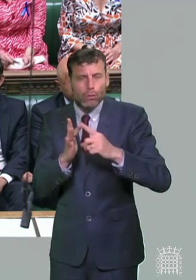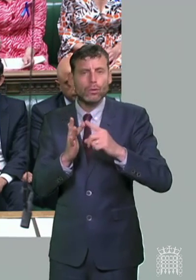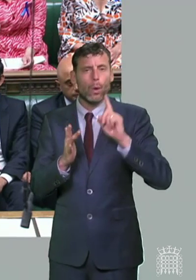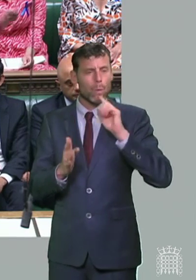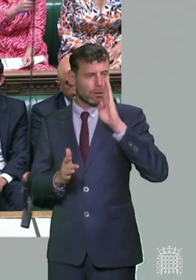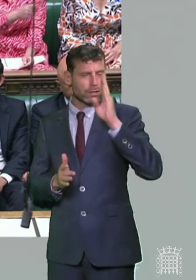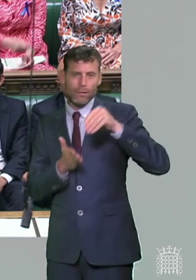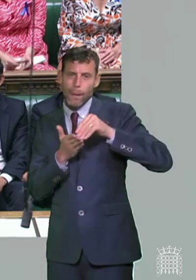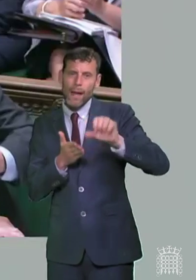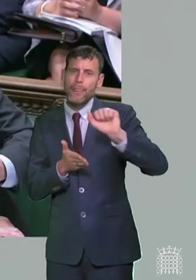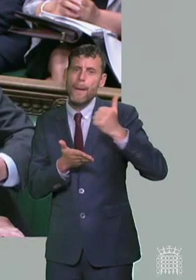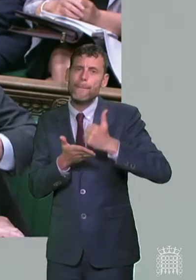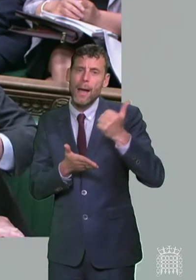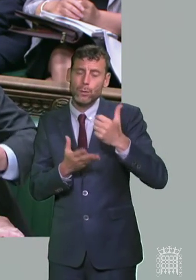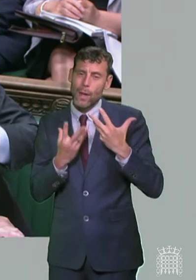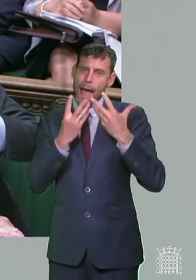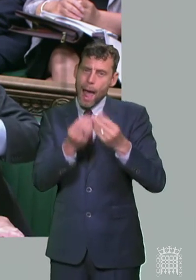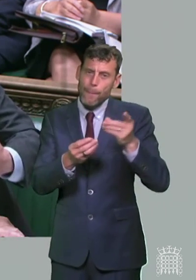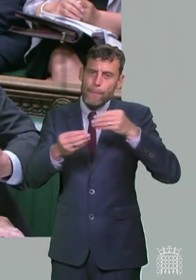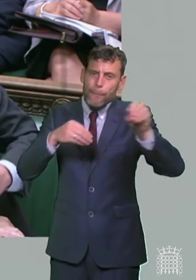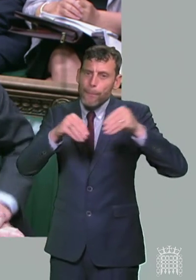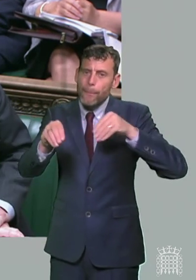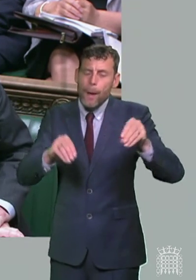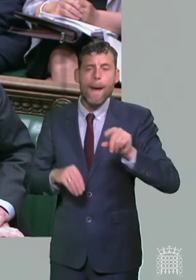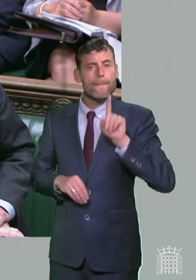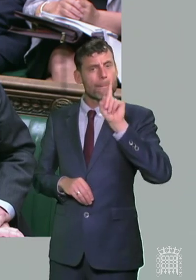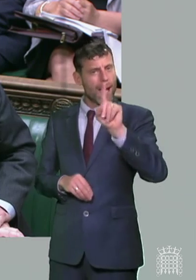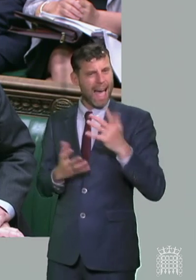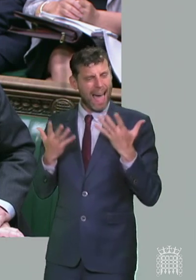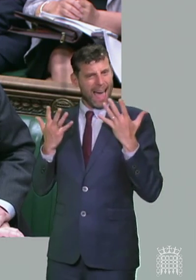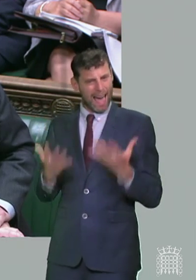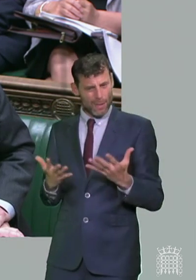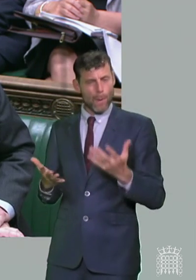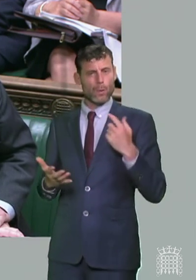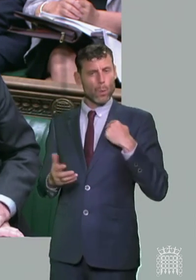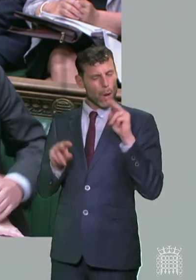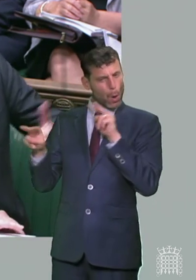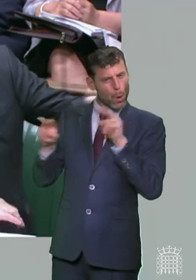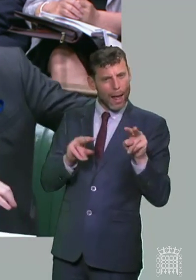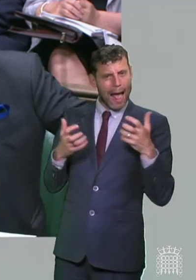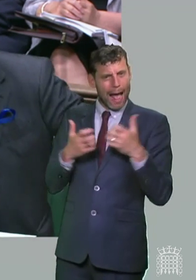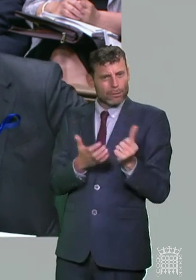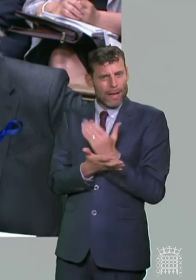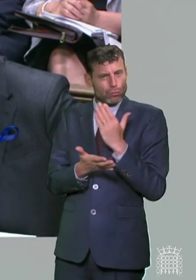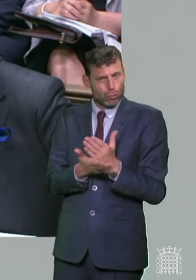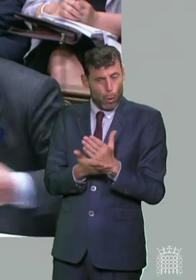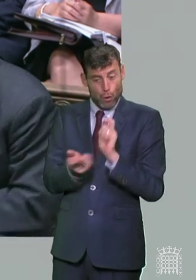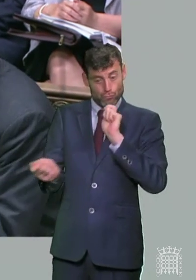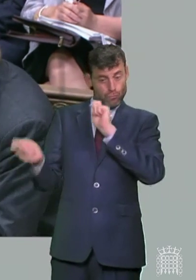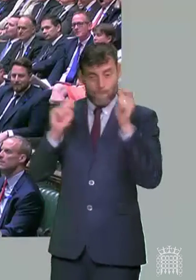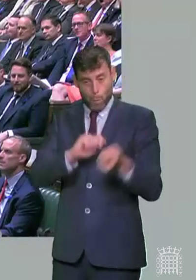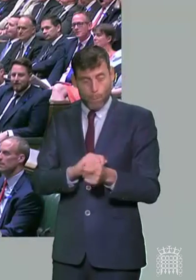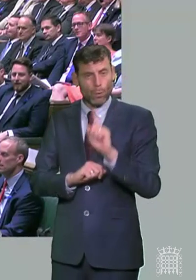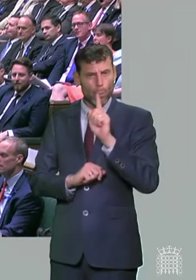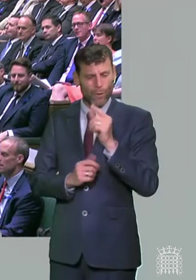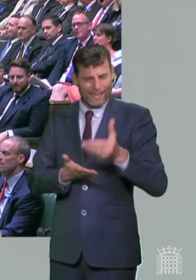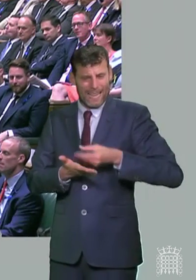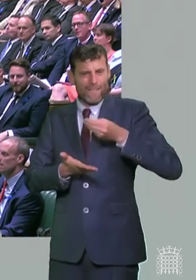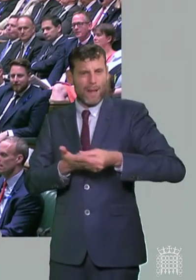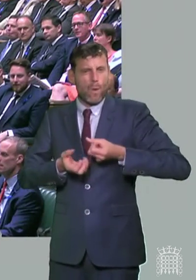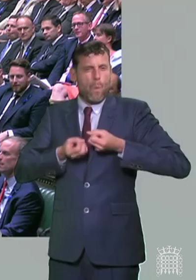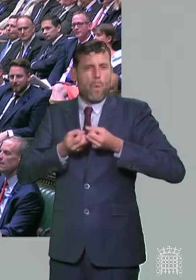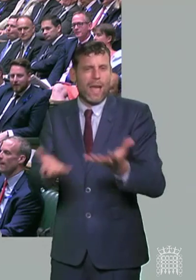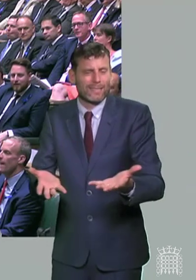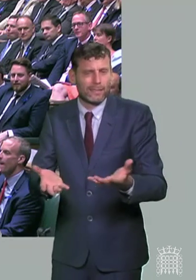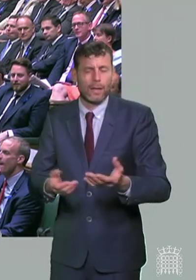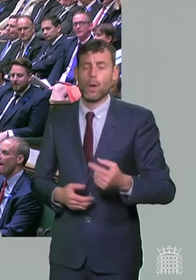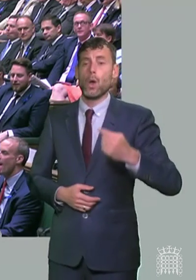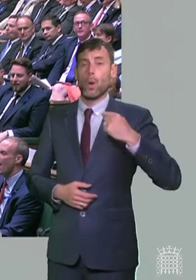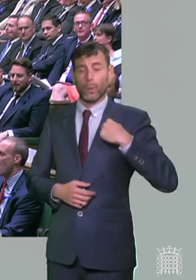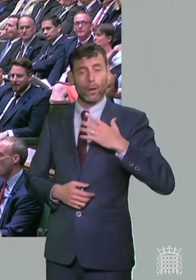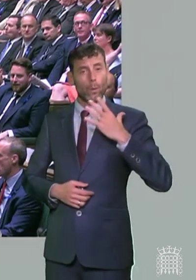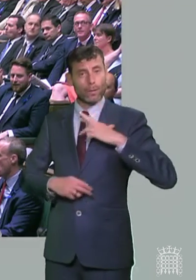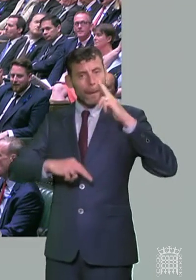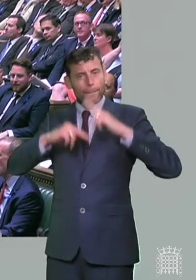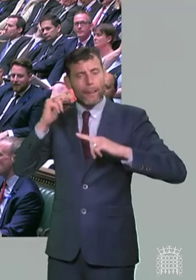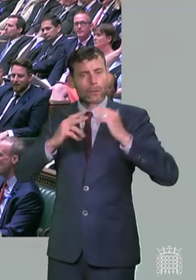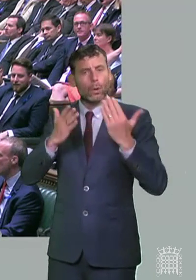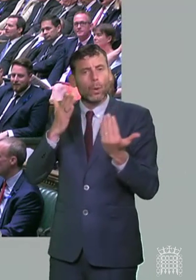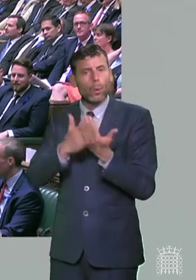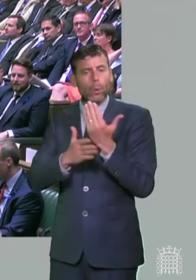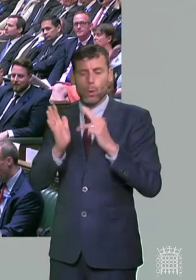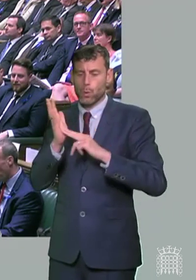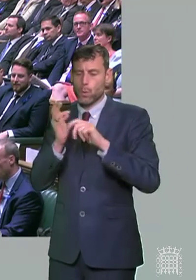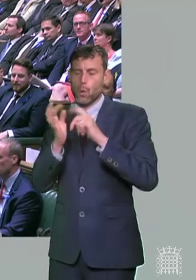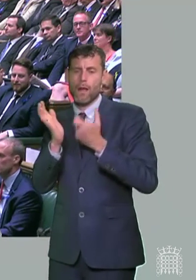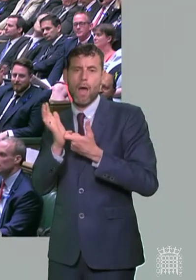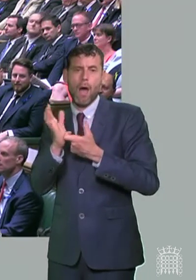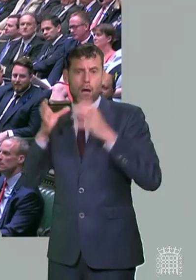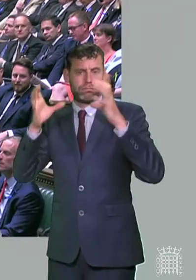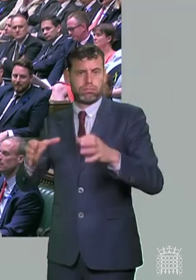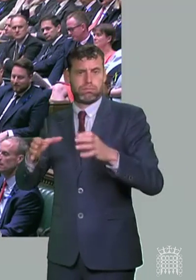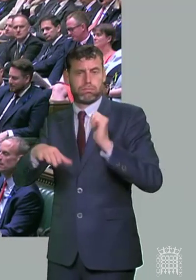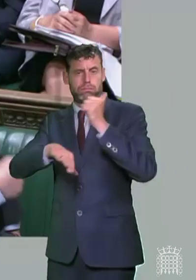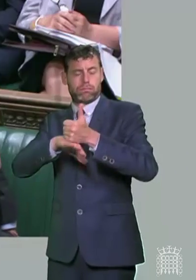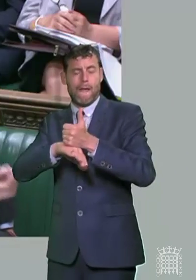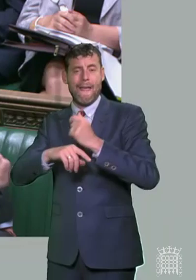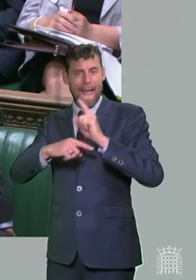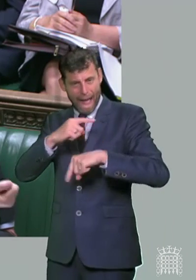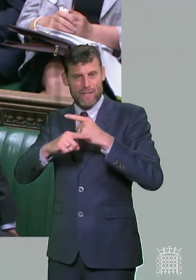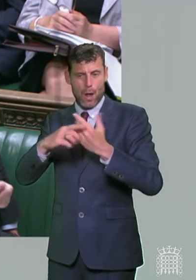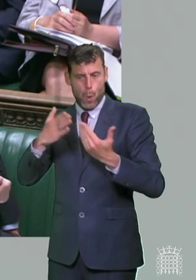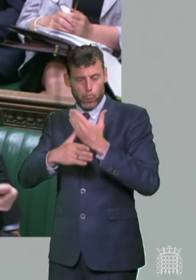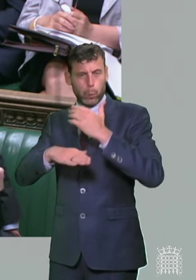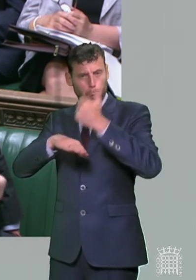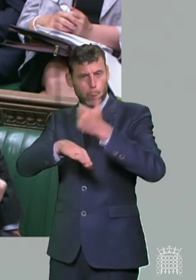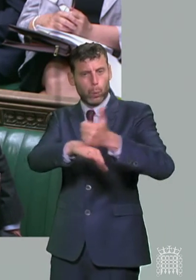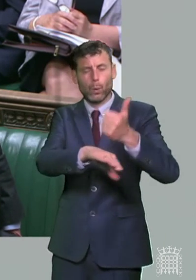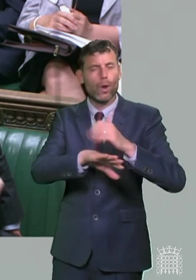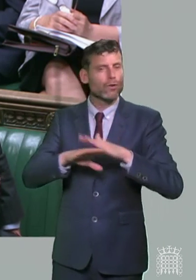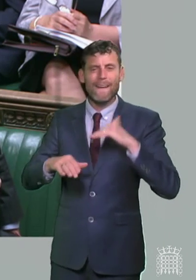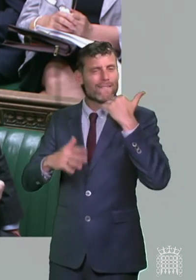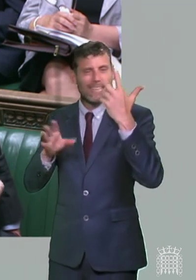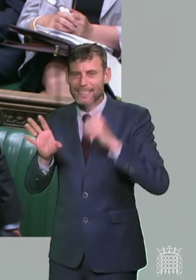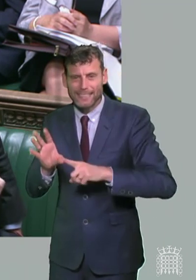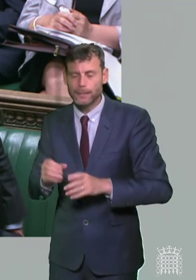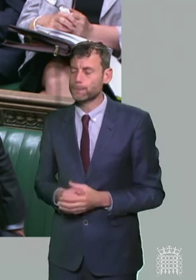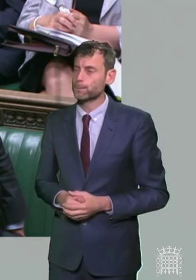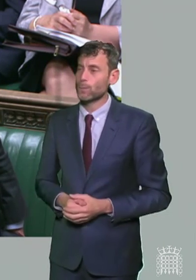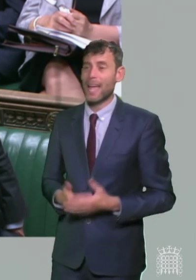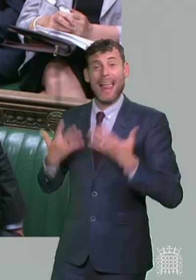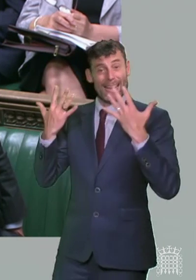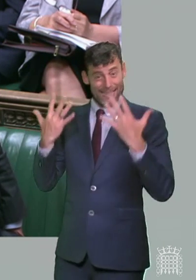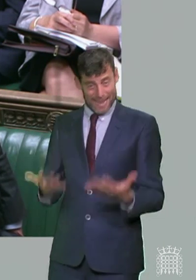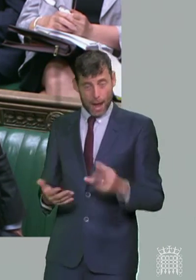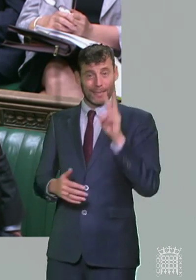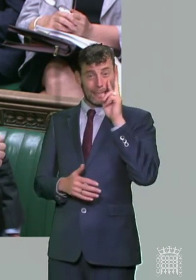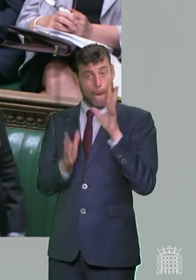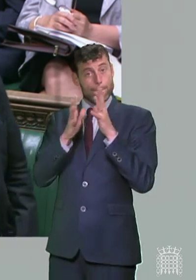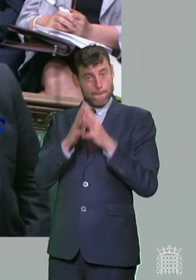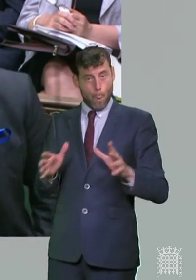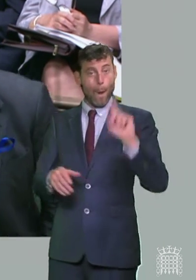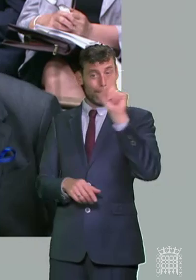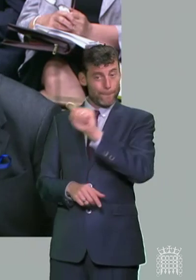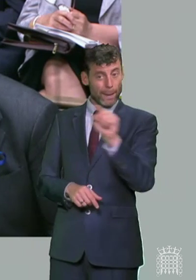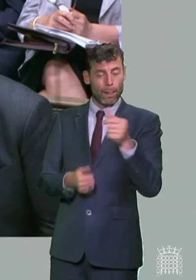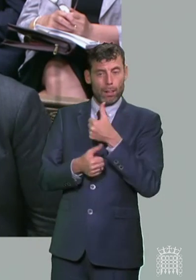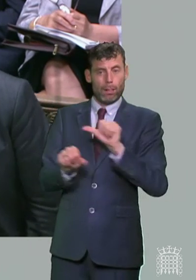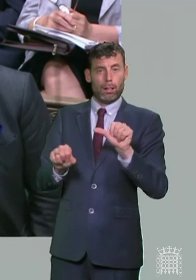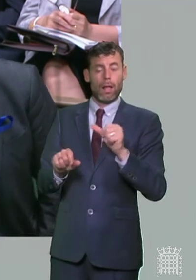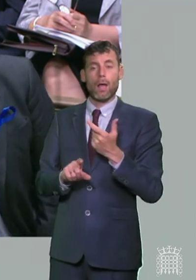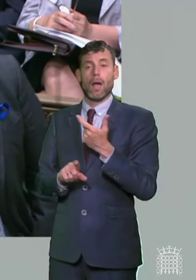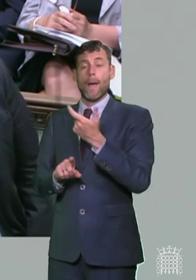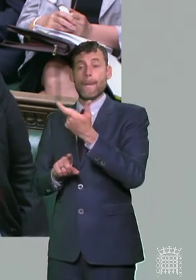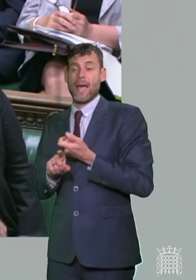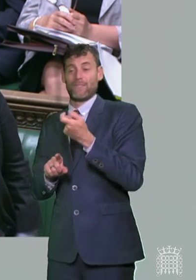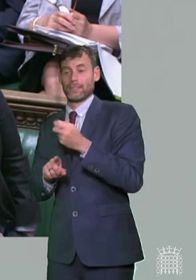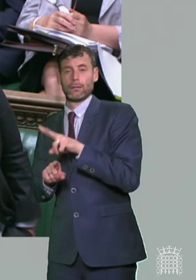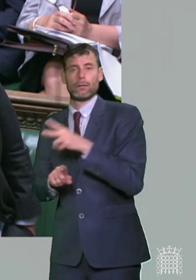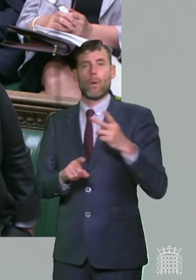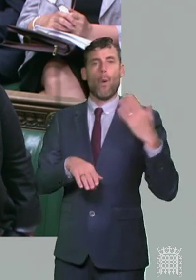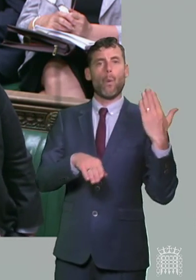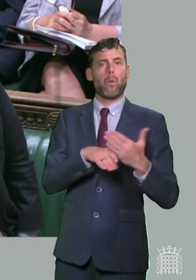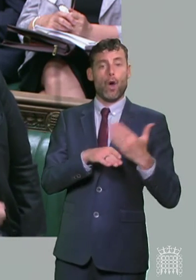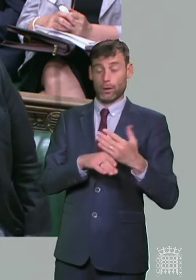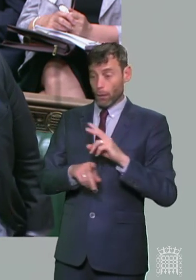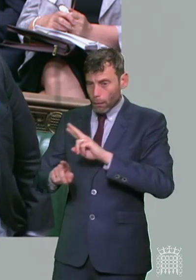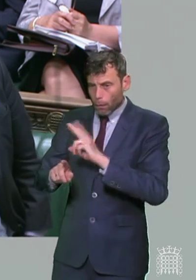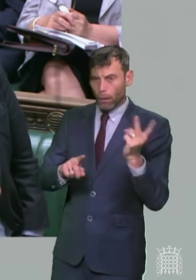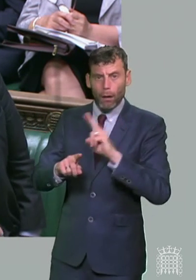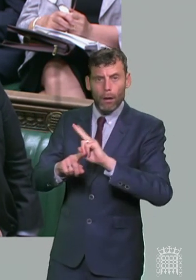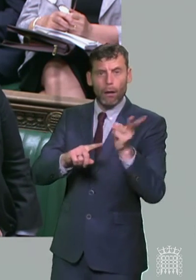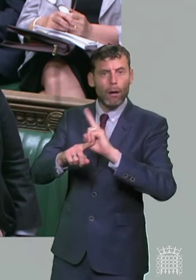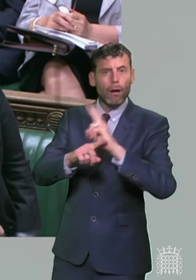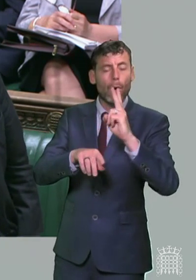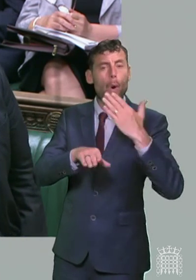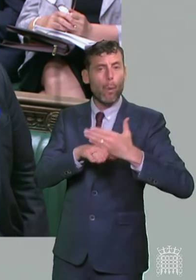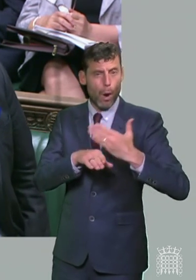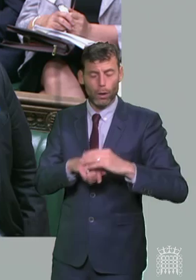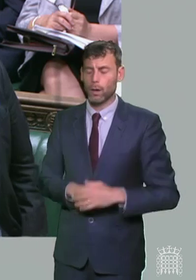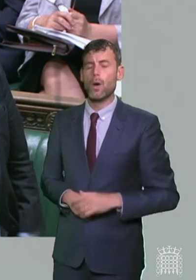But what we are also doing is reforming our systems so that we cut costs for people up and down the country; reforming our energy markets, building a new nuclear reactor every year rather than one every 10 years; getting people off welfare into work—half a million people off welfare into work—because we have cut the time people are waiting on benefits; and cutting the costs of transport for working people by delivering reforms.